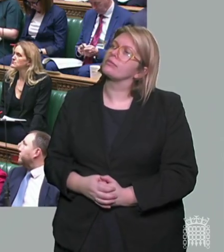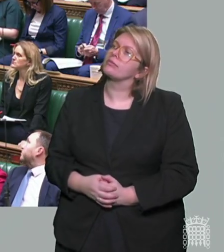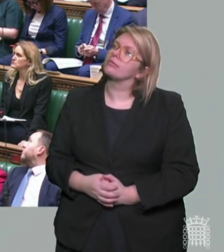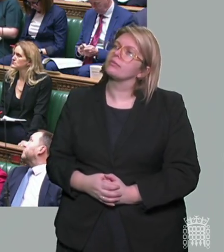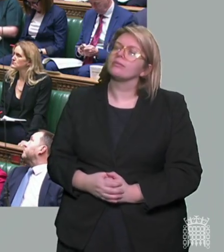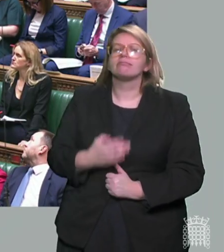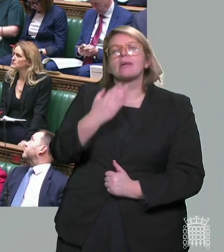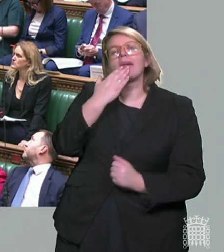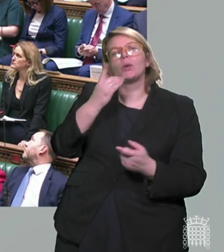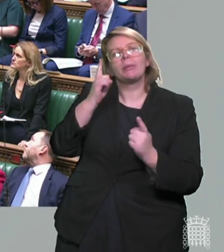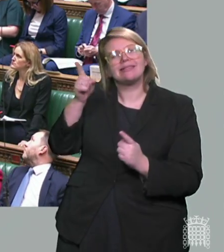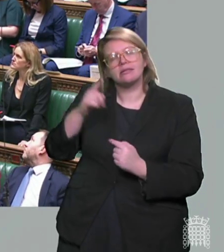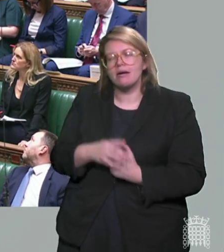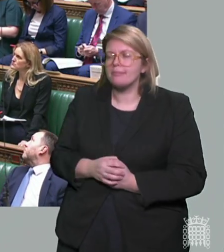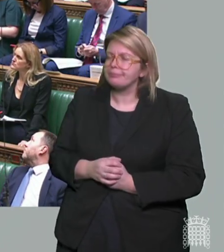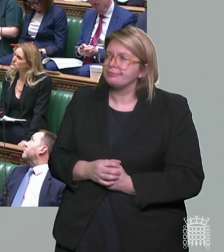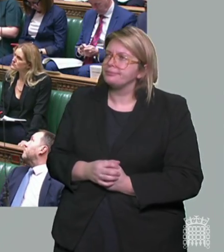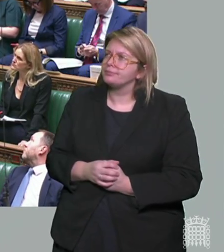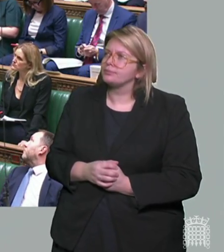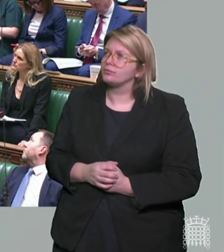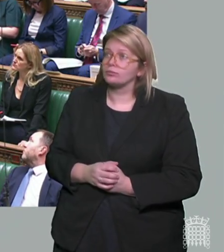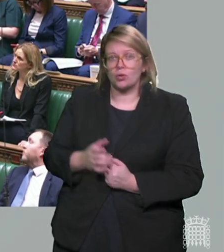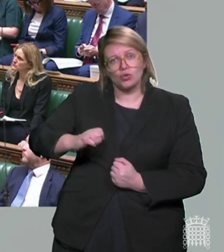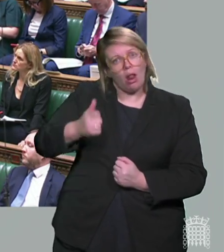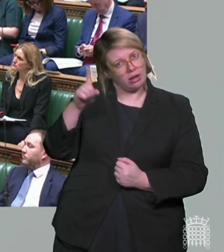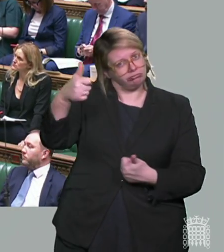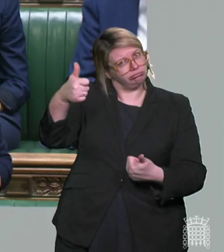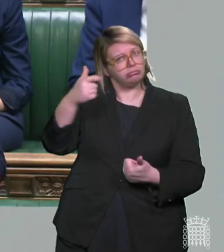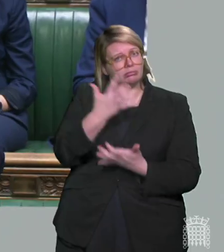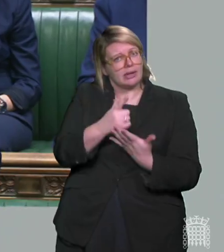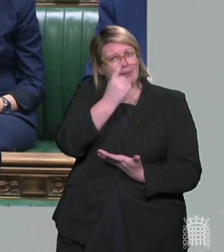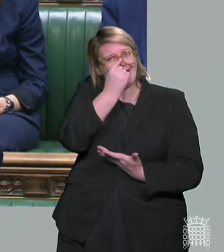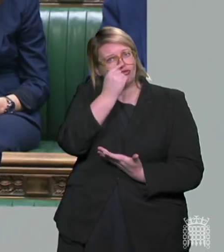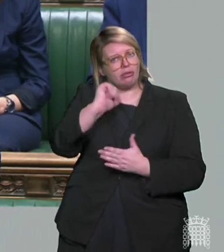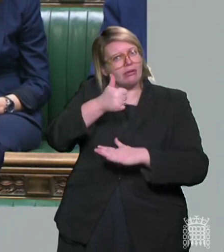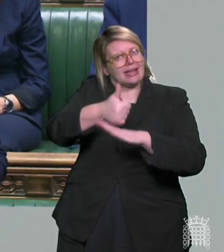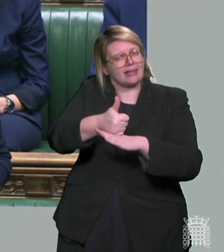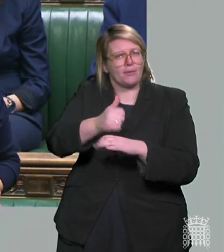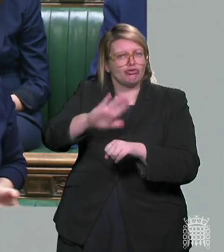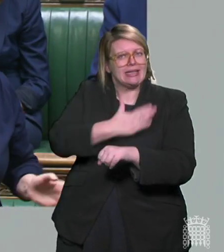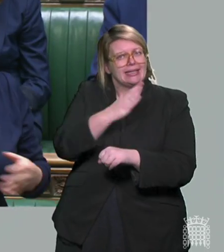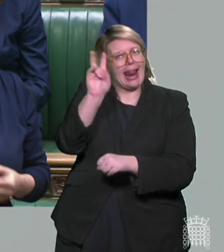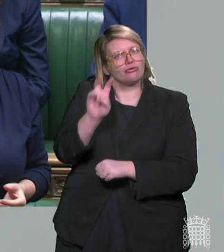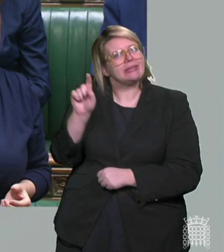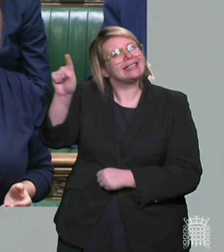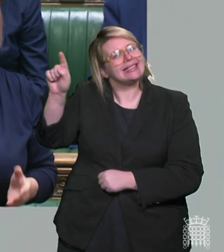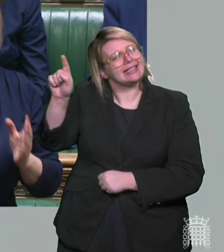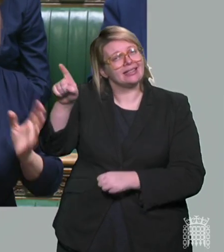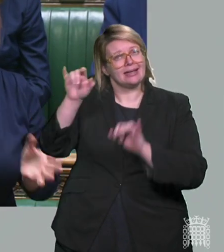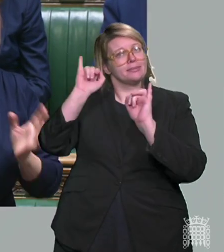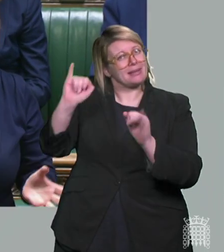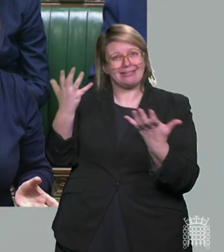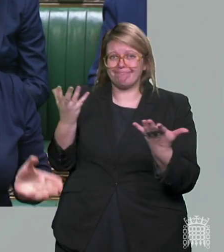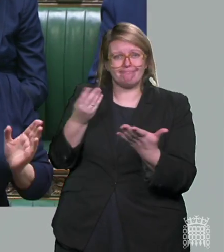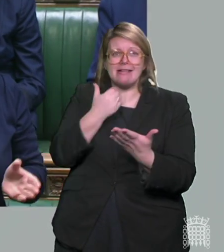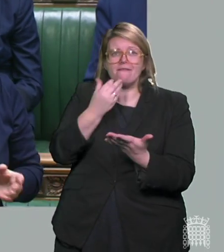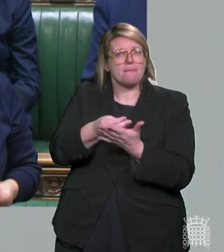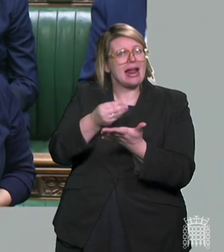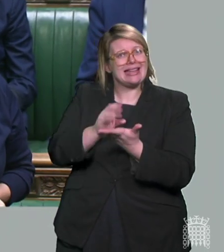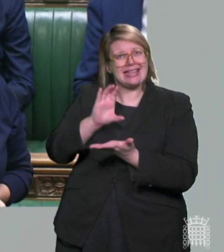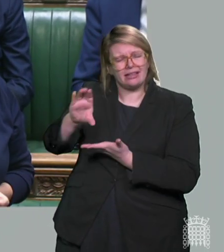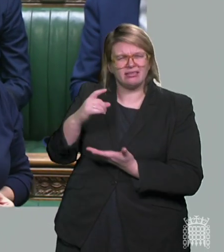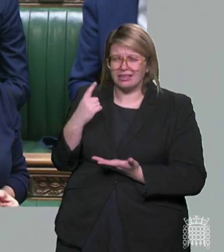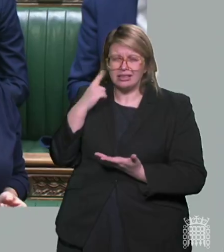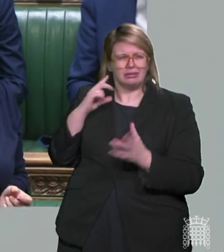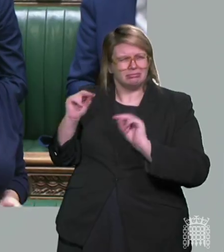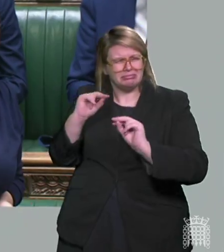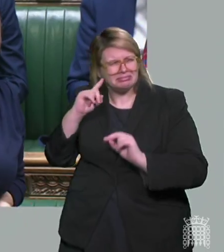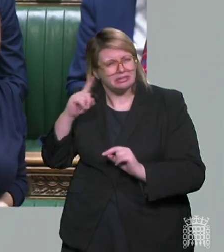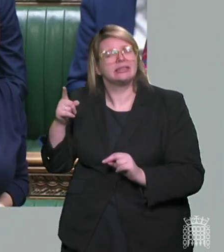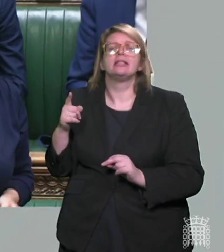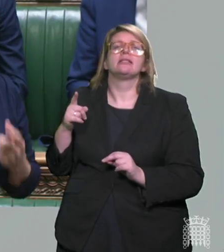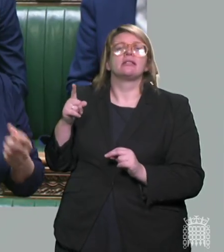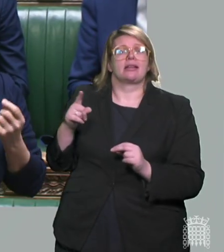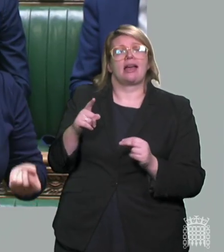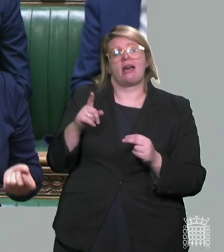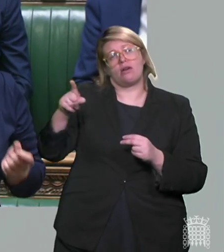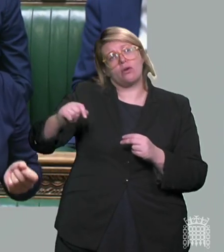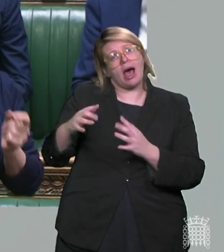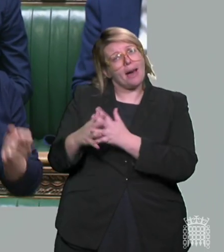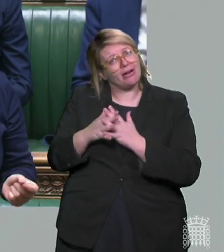I thank the Minister for his response. Scotland has huge potential for green investment, but all that is being put at risk by an exodus of capital, given what Joe Biden is doing with the Inflation Reduction Act 2022 in the US.